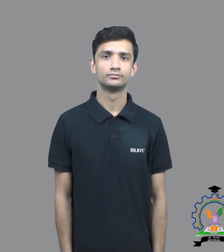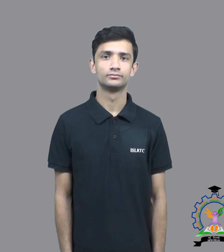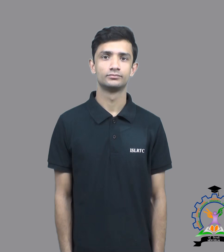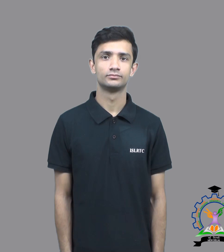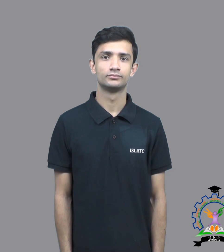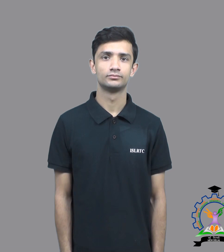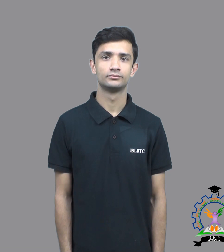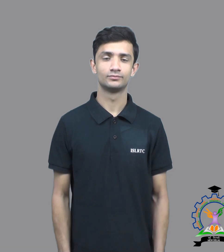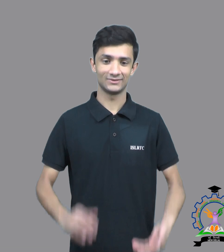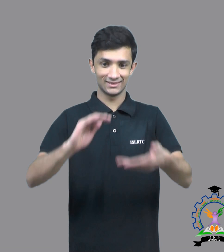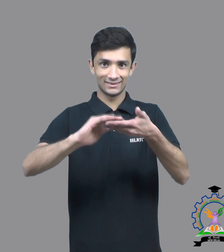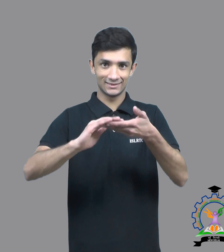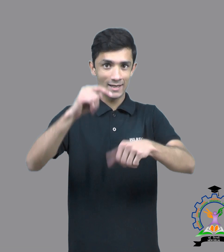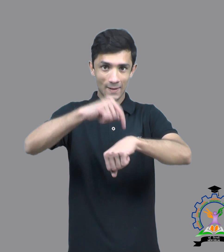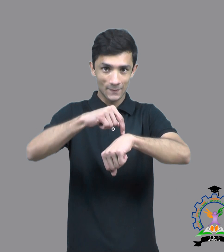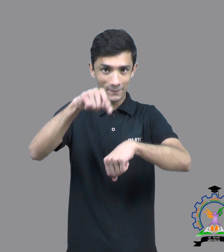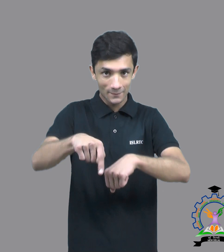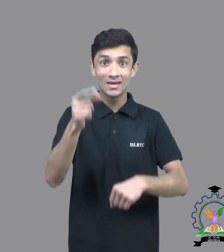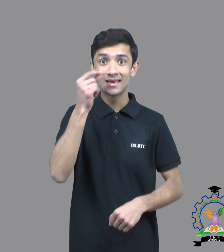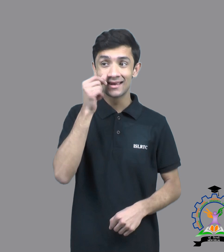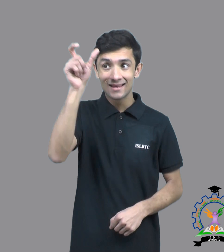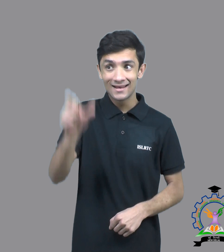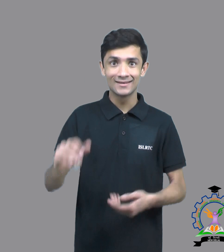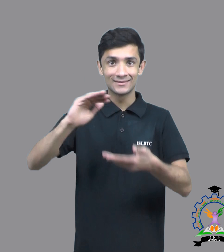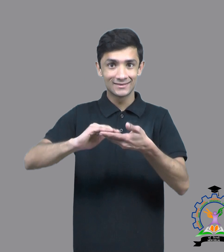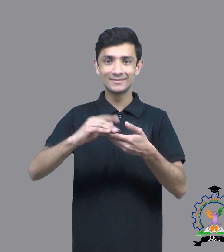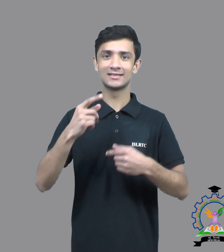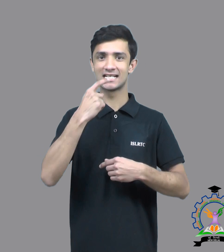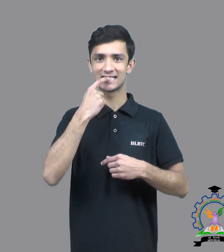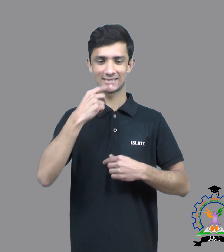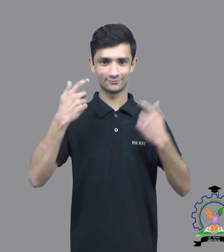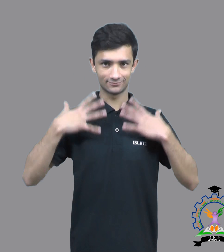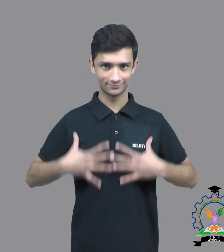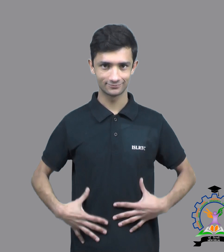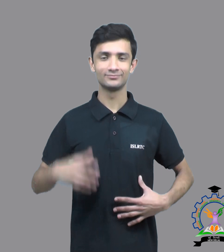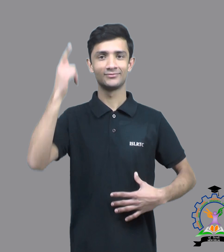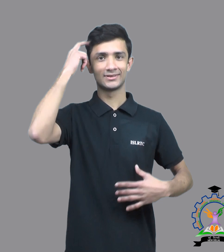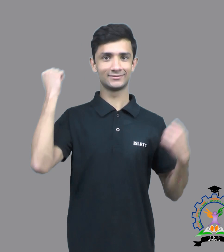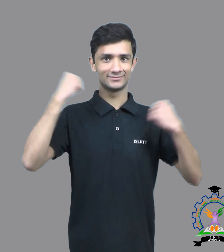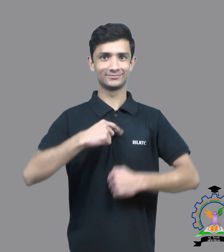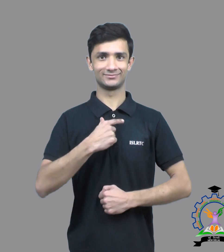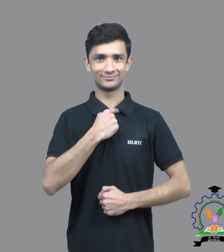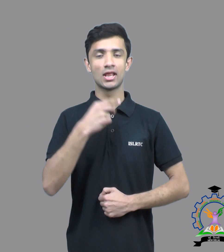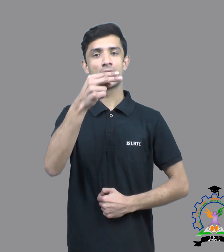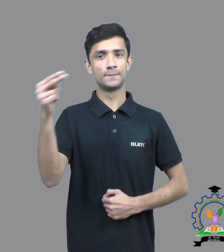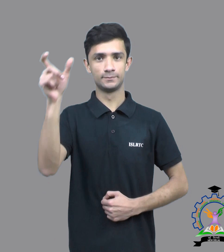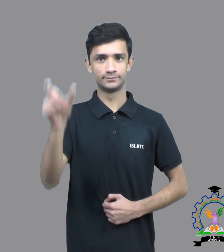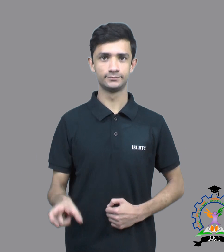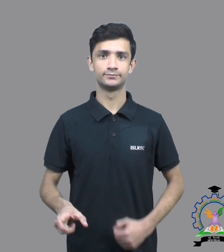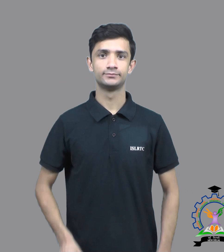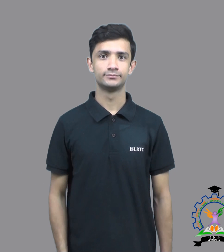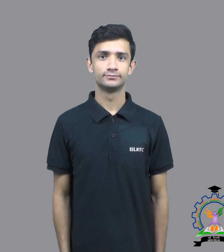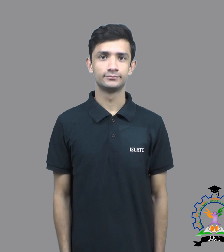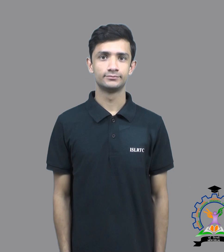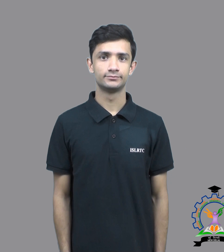Bridegroom Groom